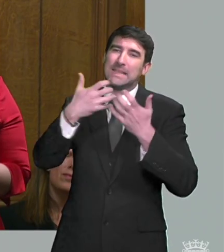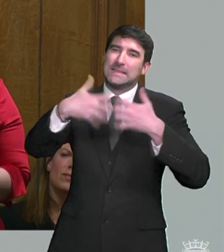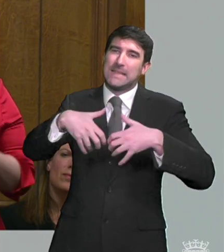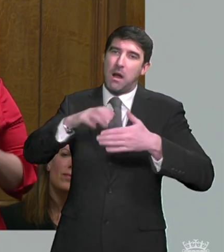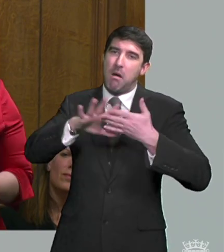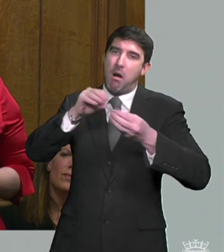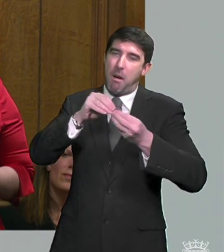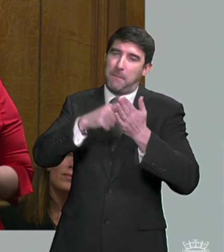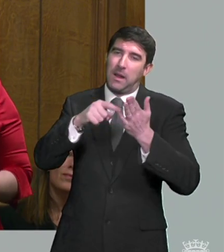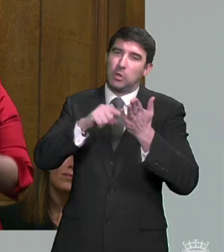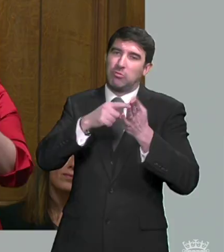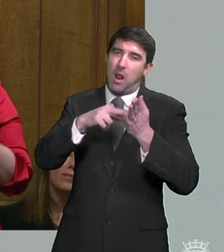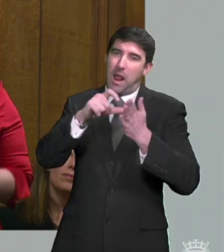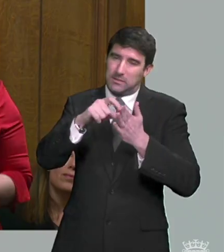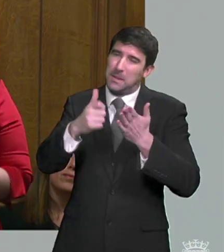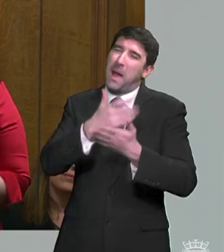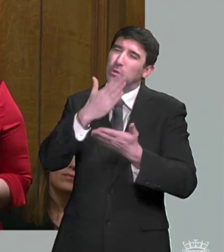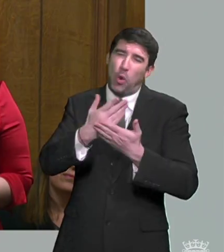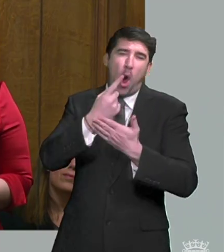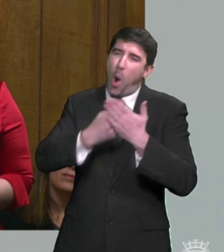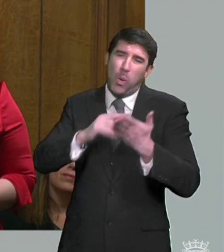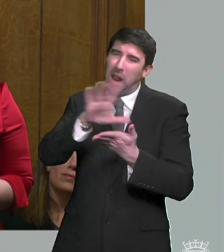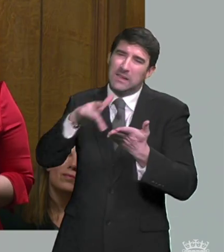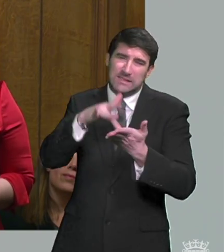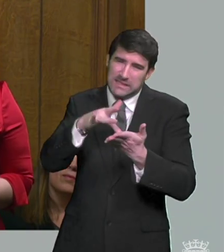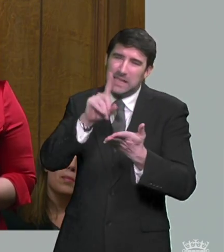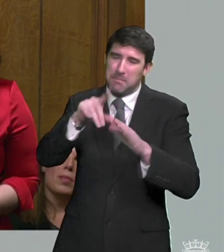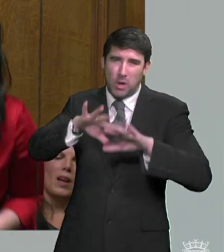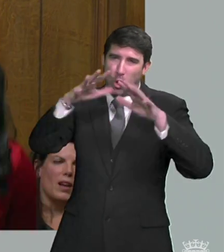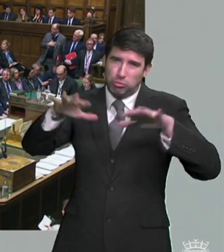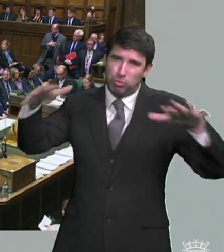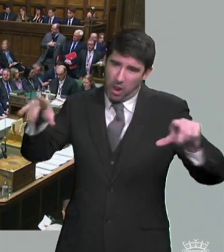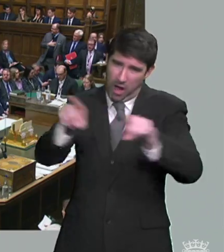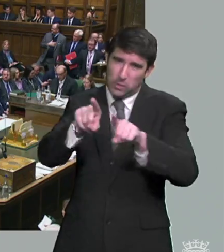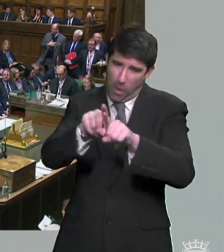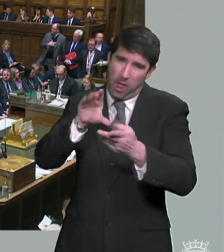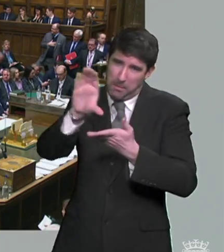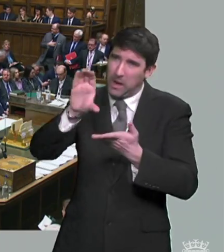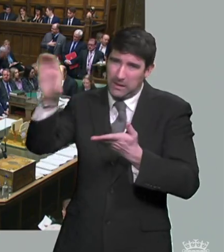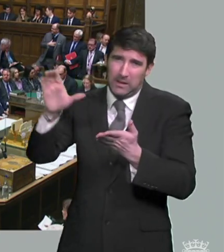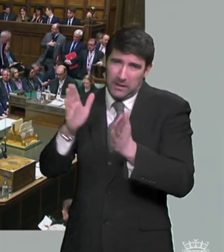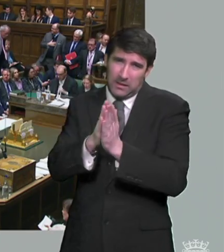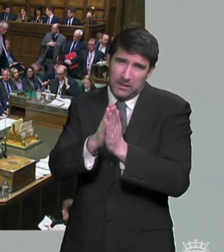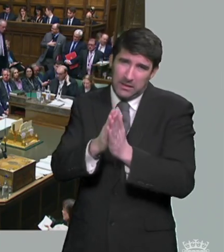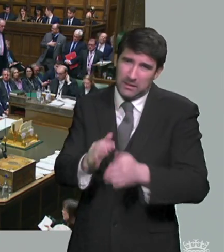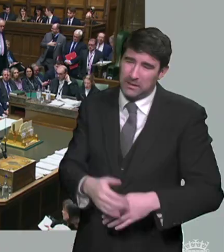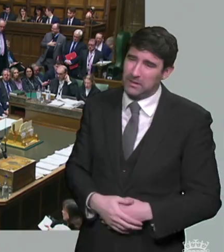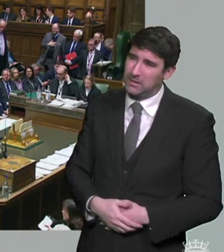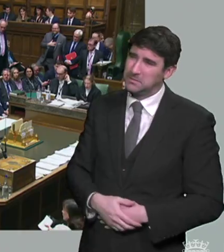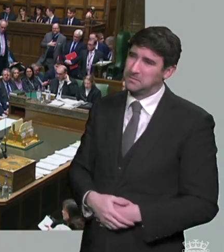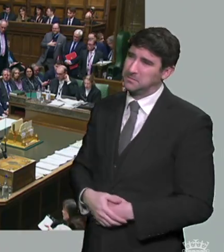Can he assure me that not just urban, but rural areas will be levelled up?